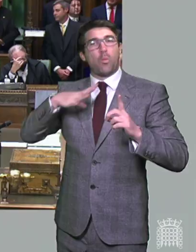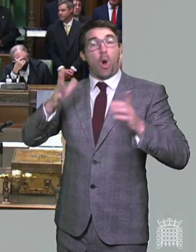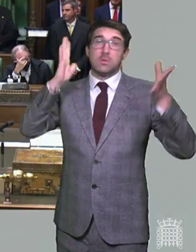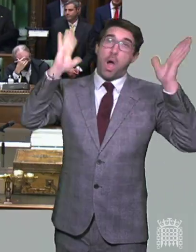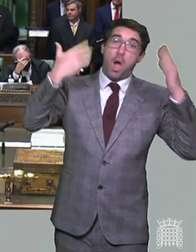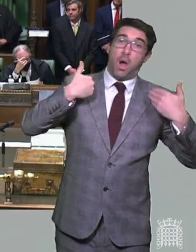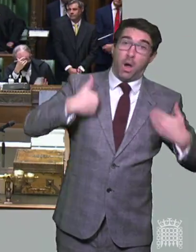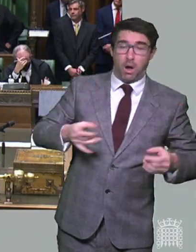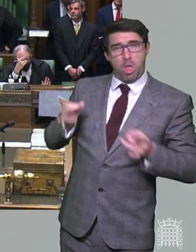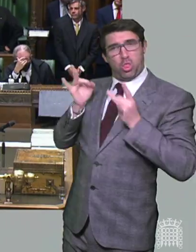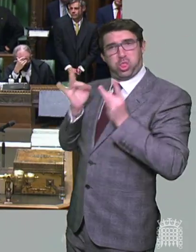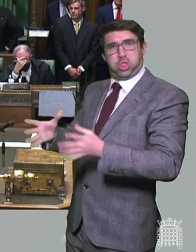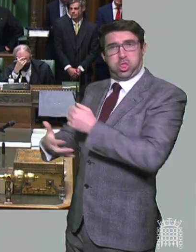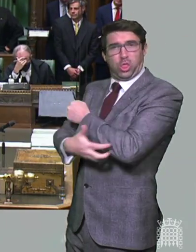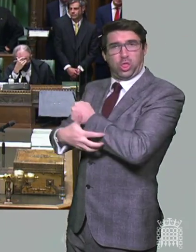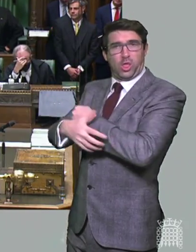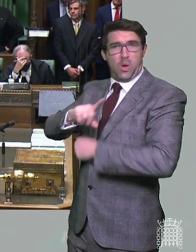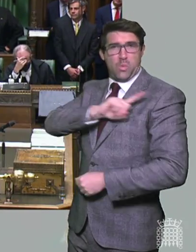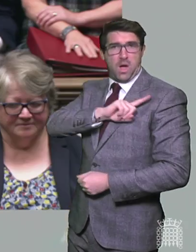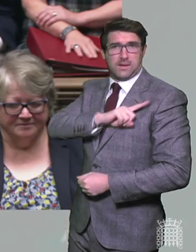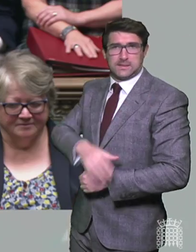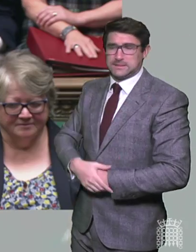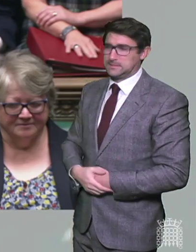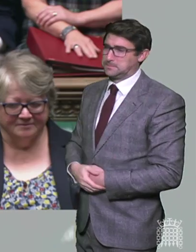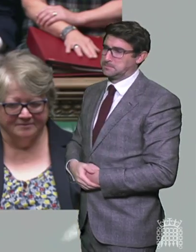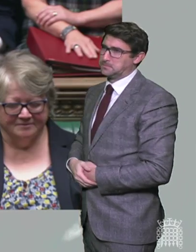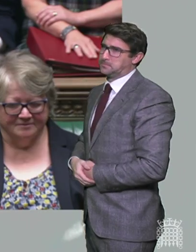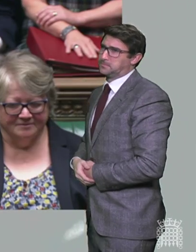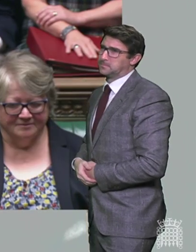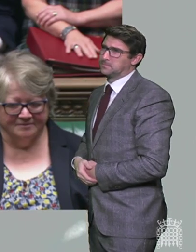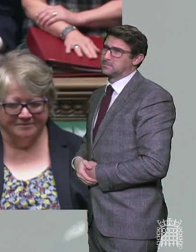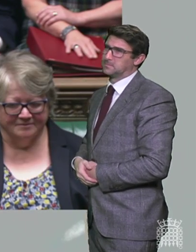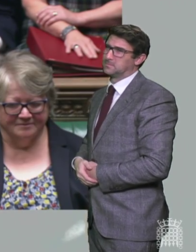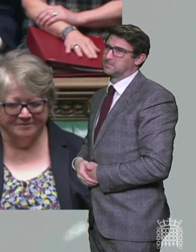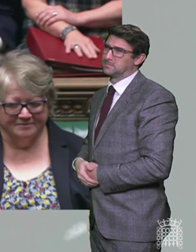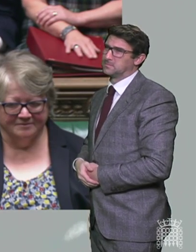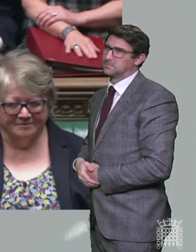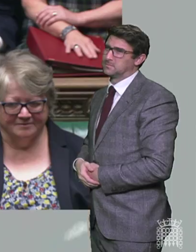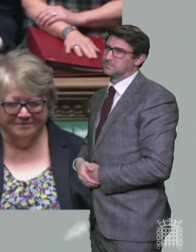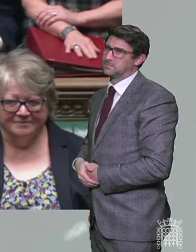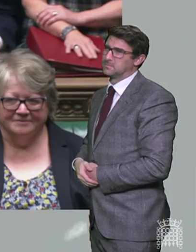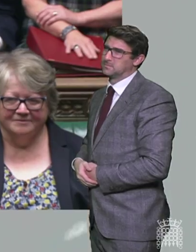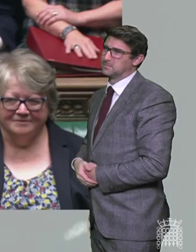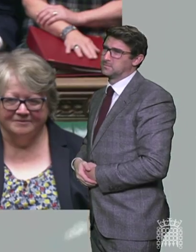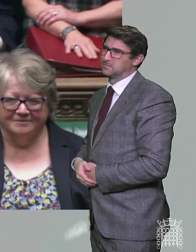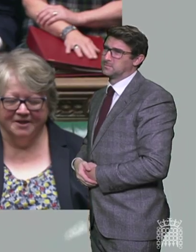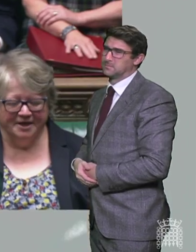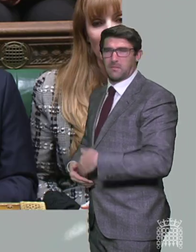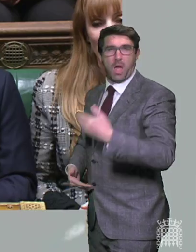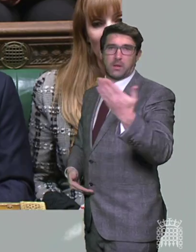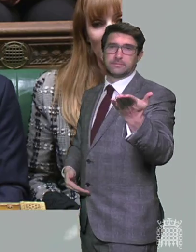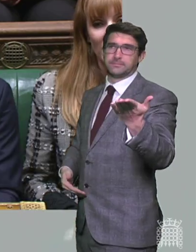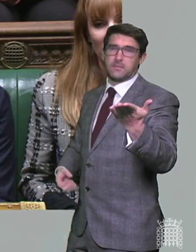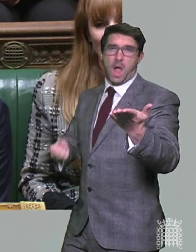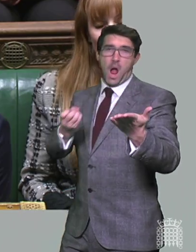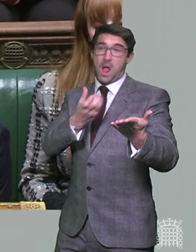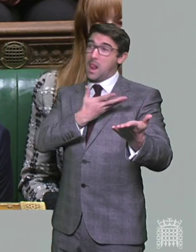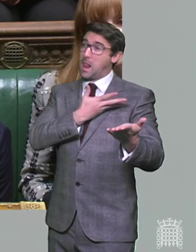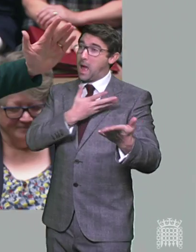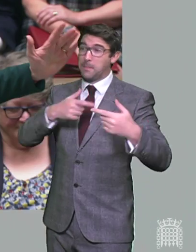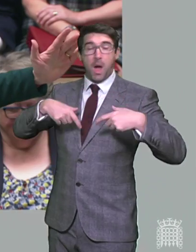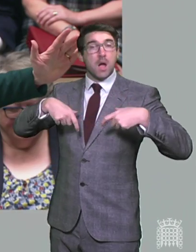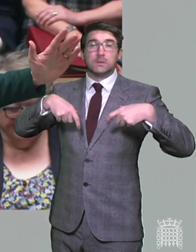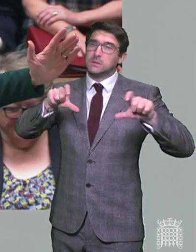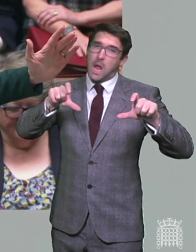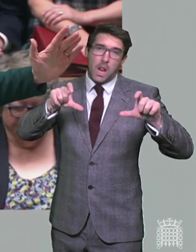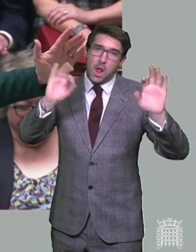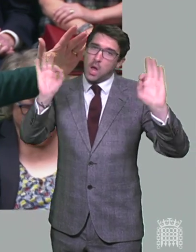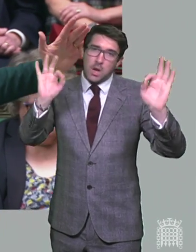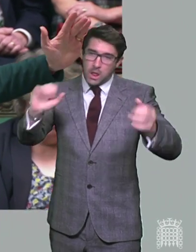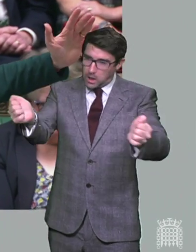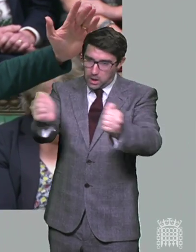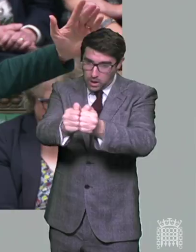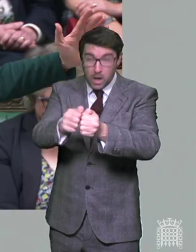I notice the Leader of the Opposition is still not saying whether he supports our energy price guarantee.